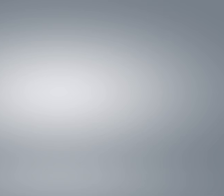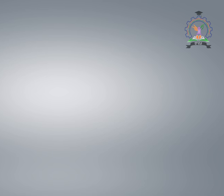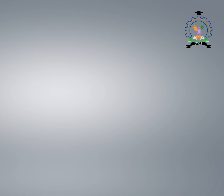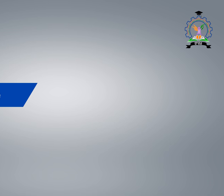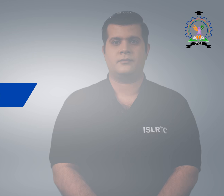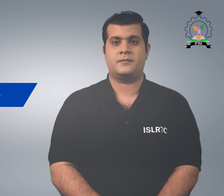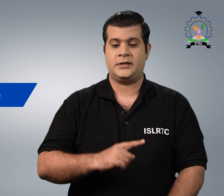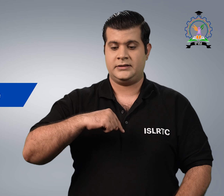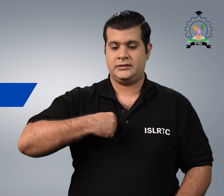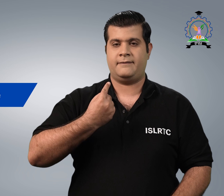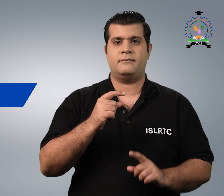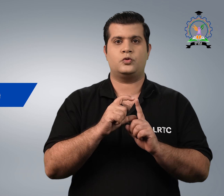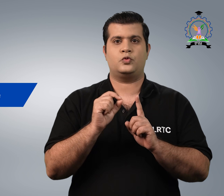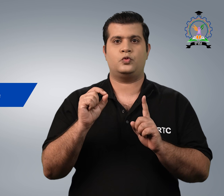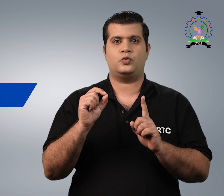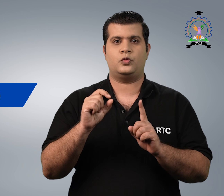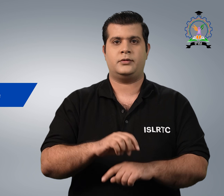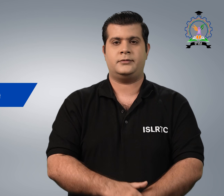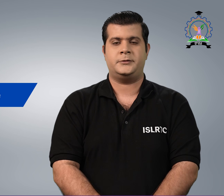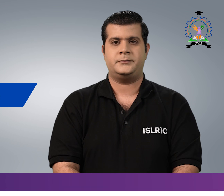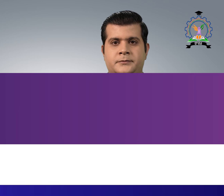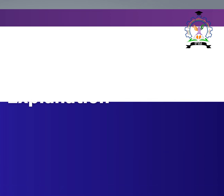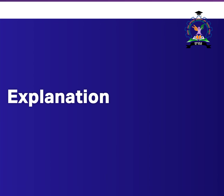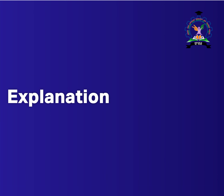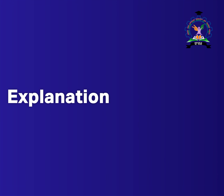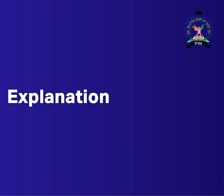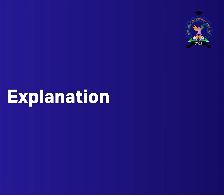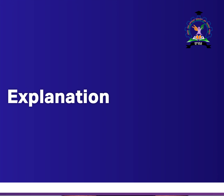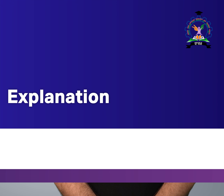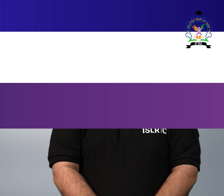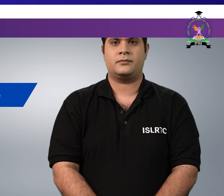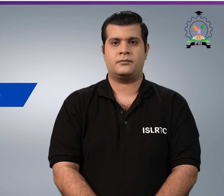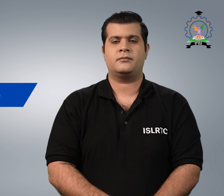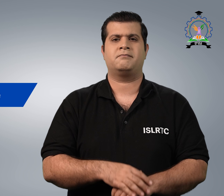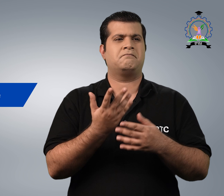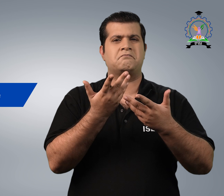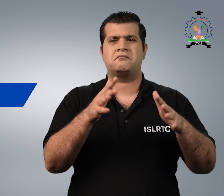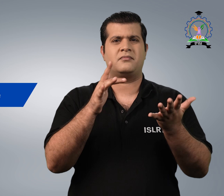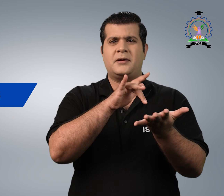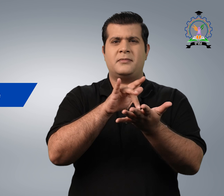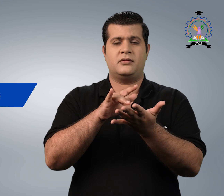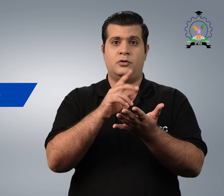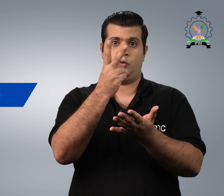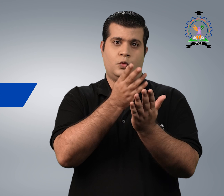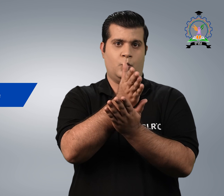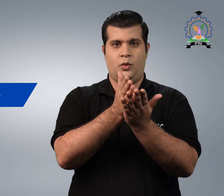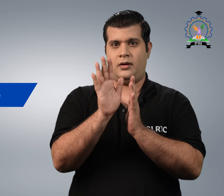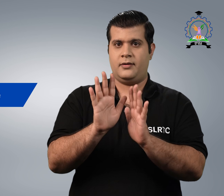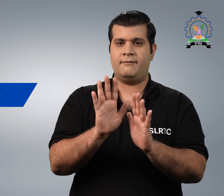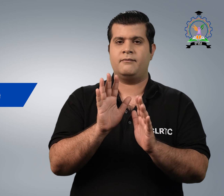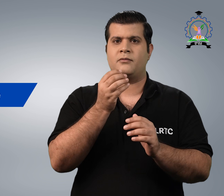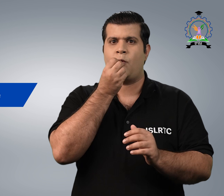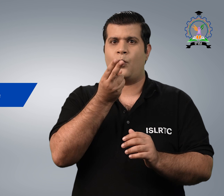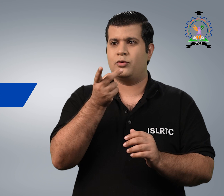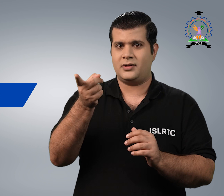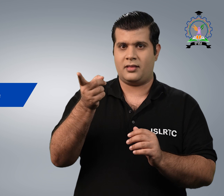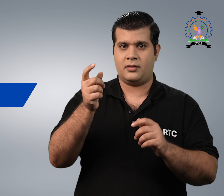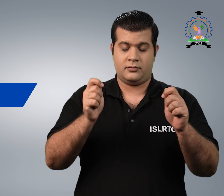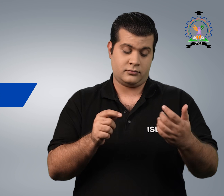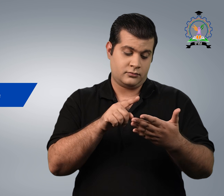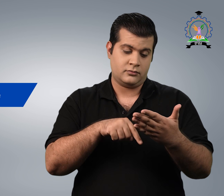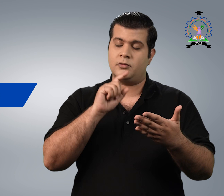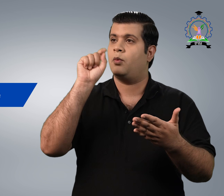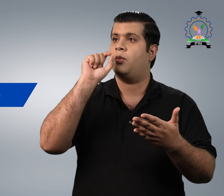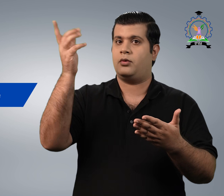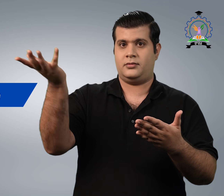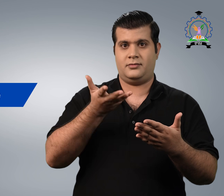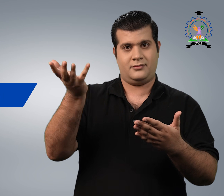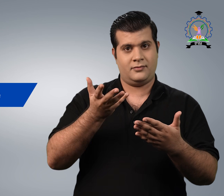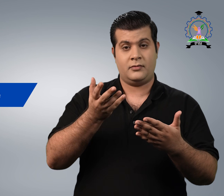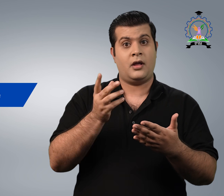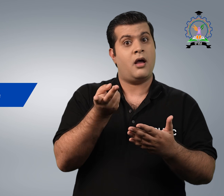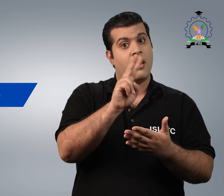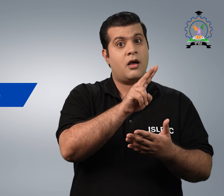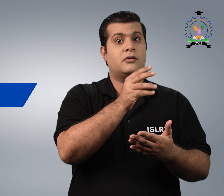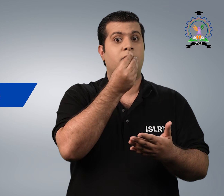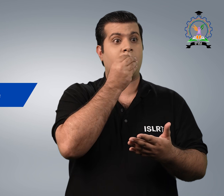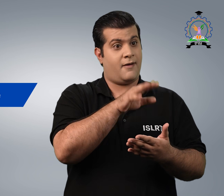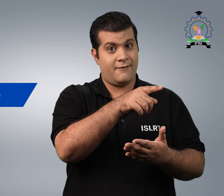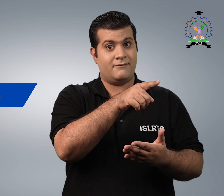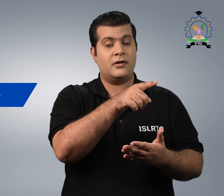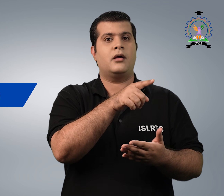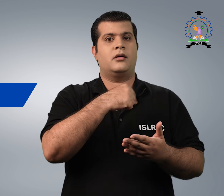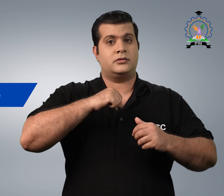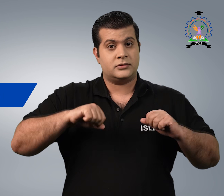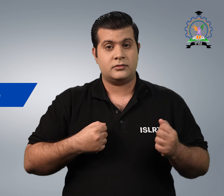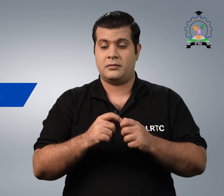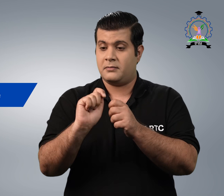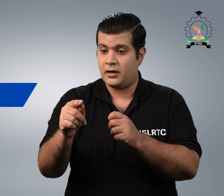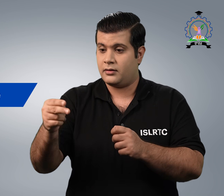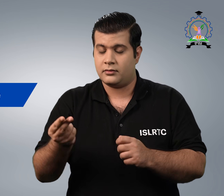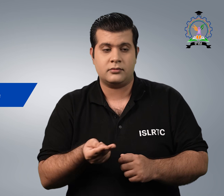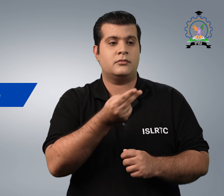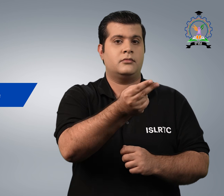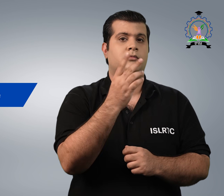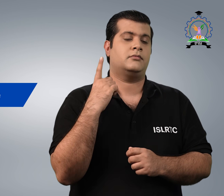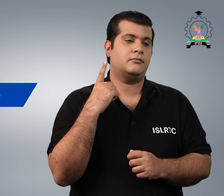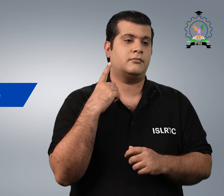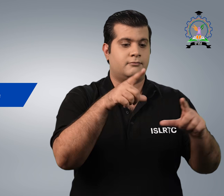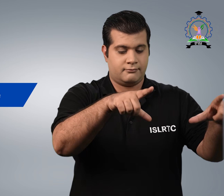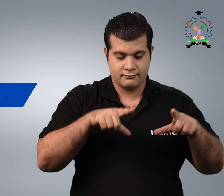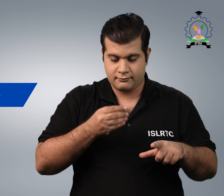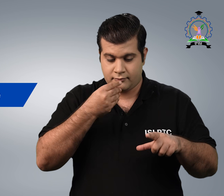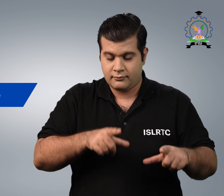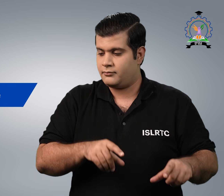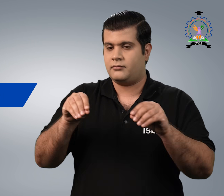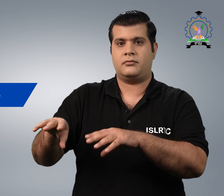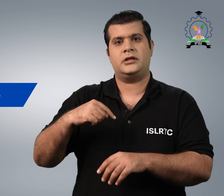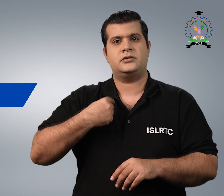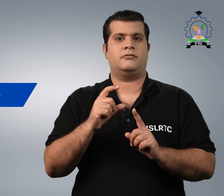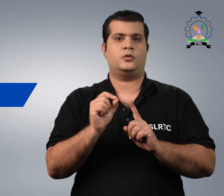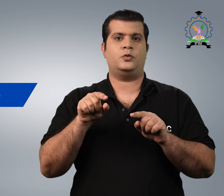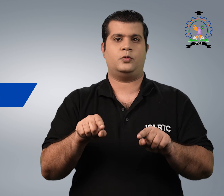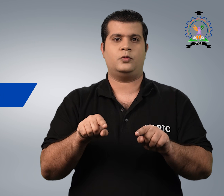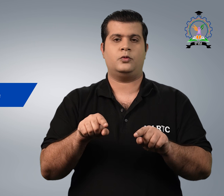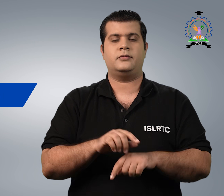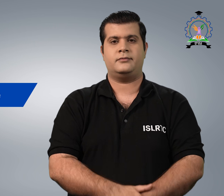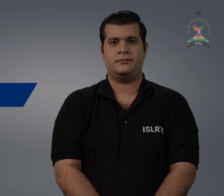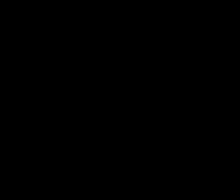Self Service